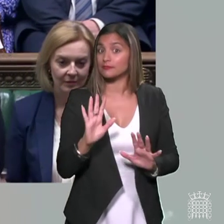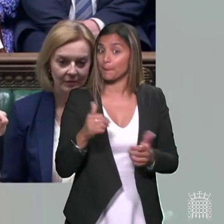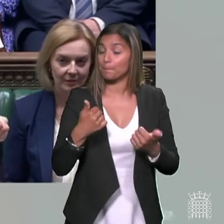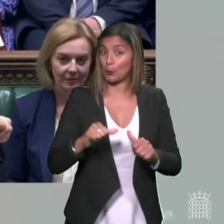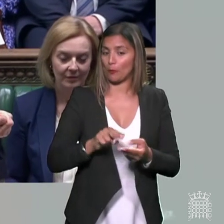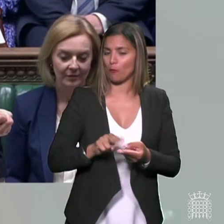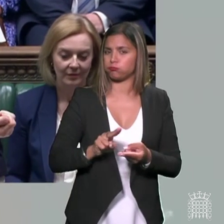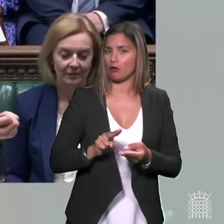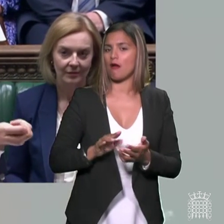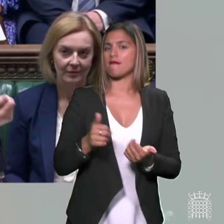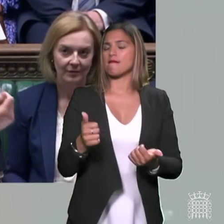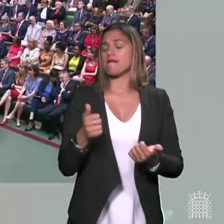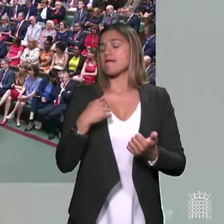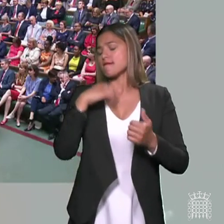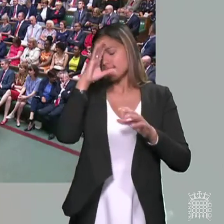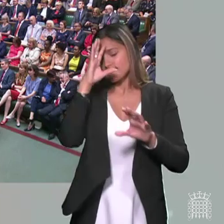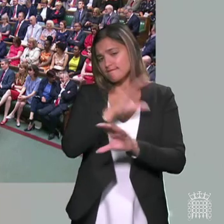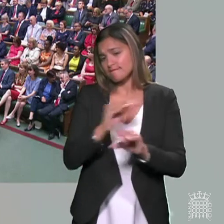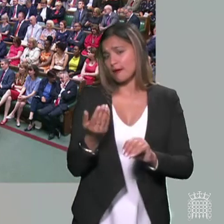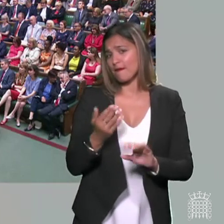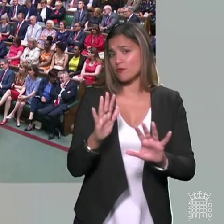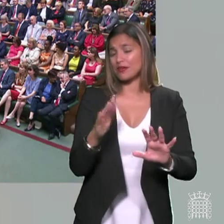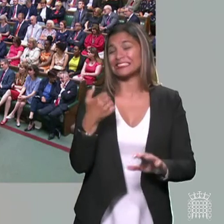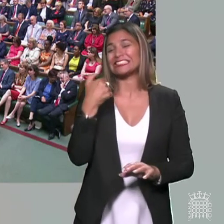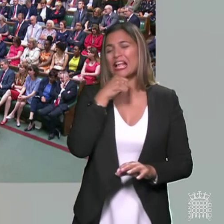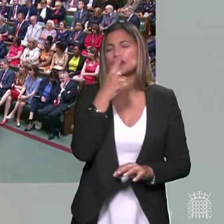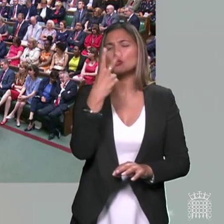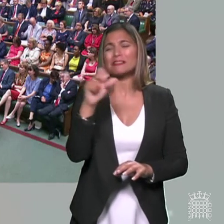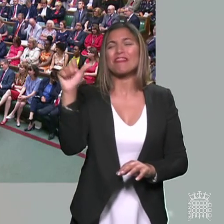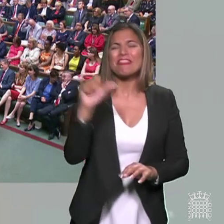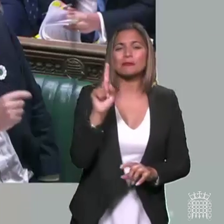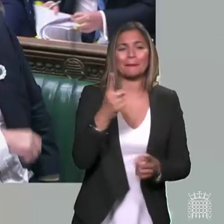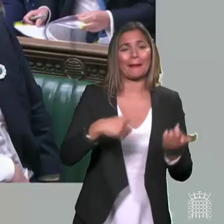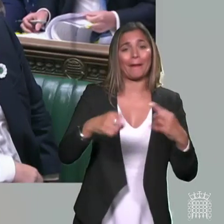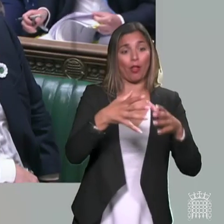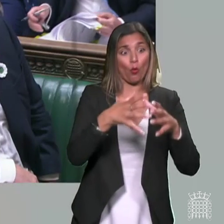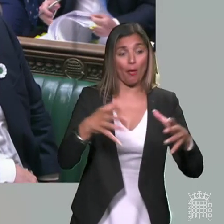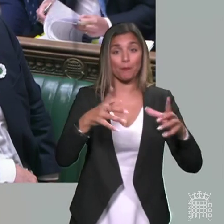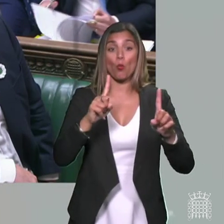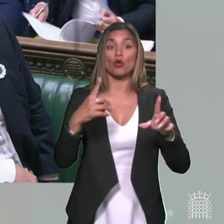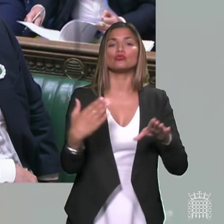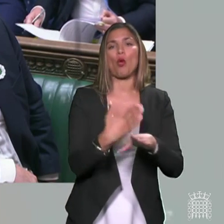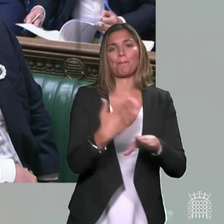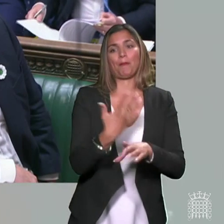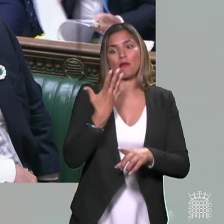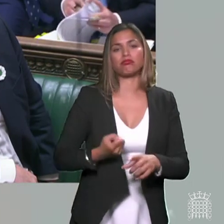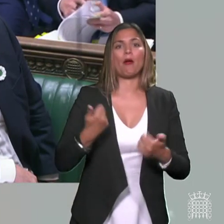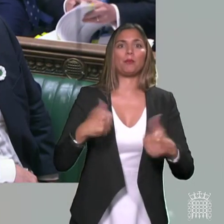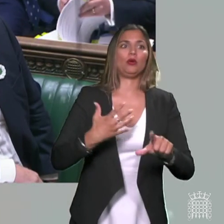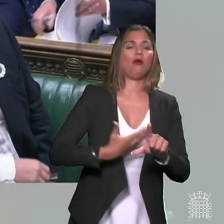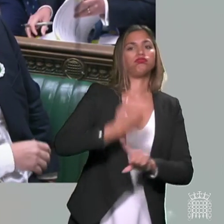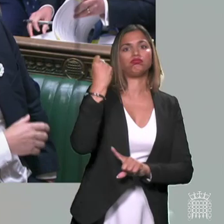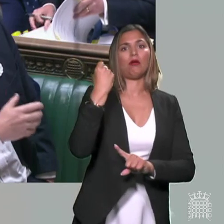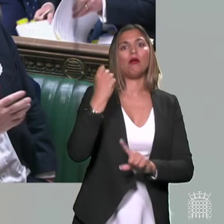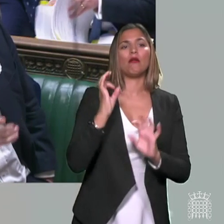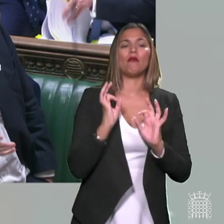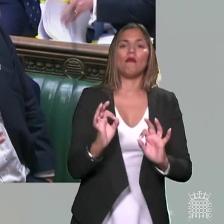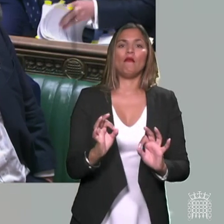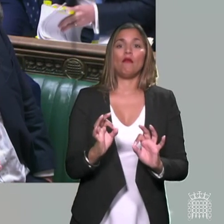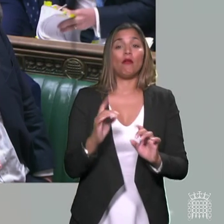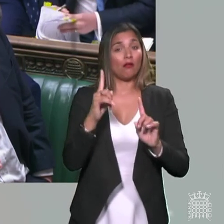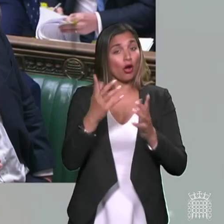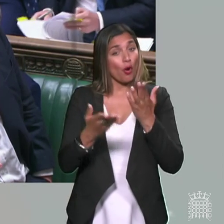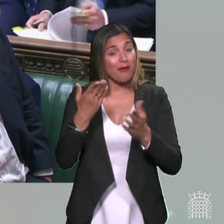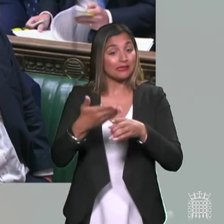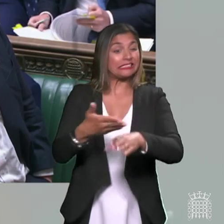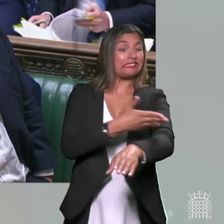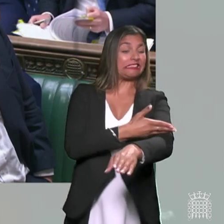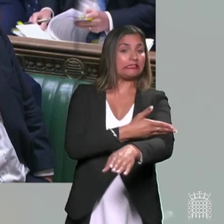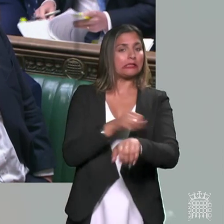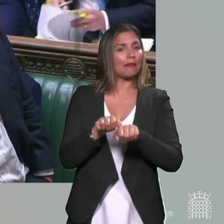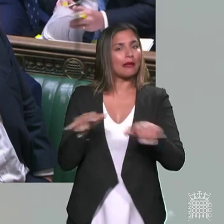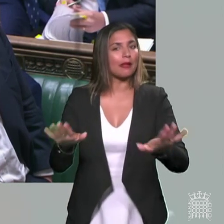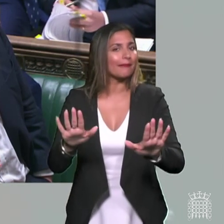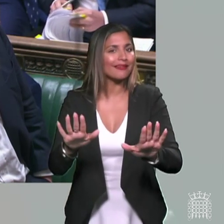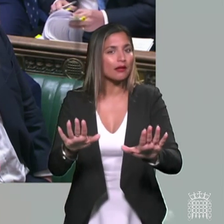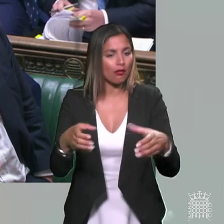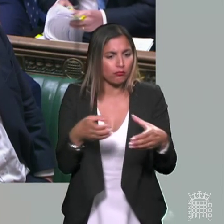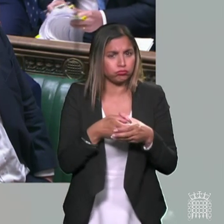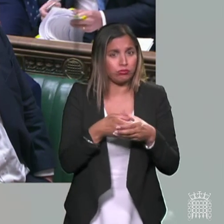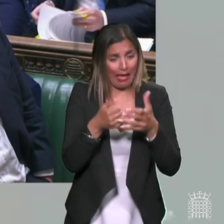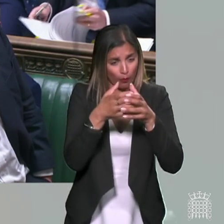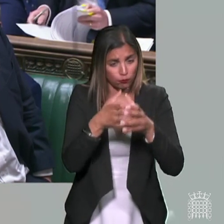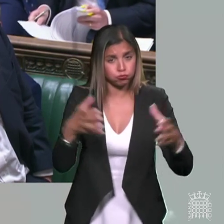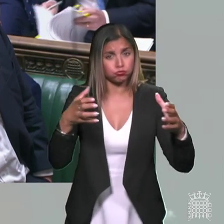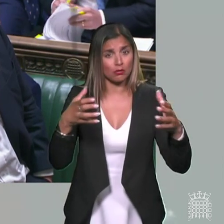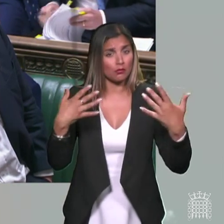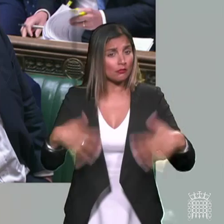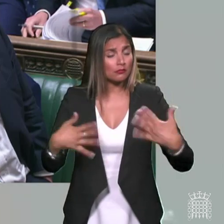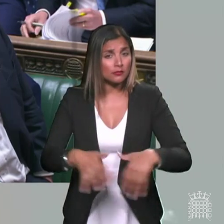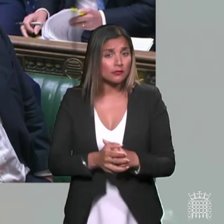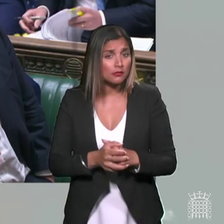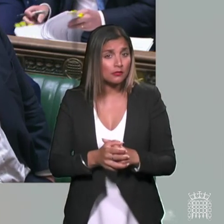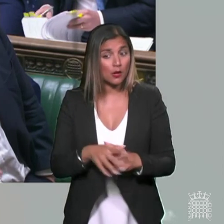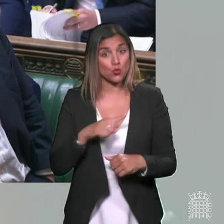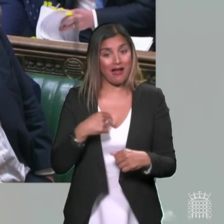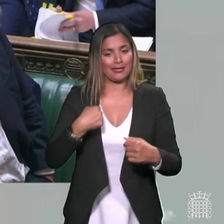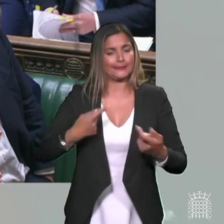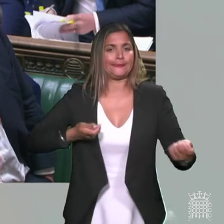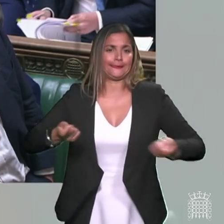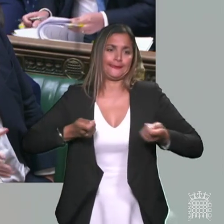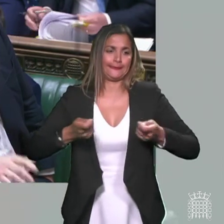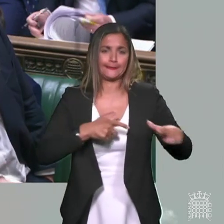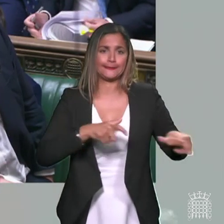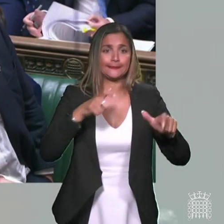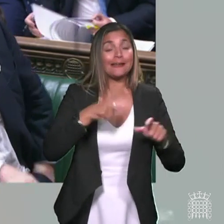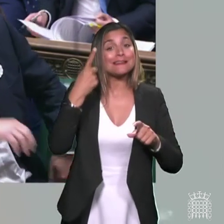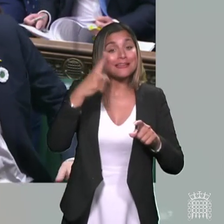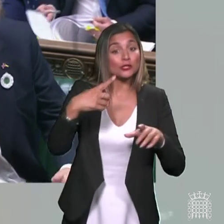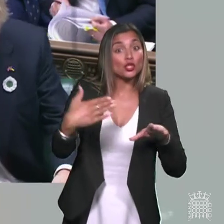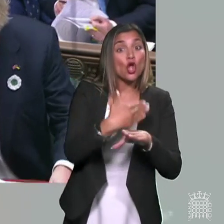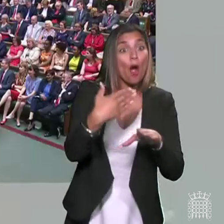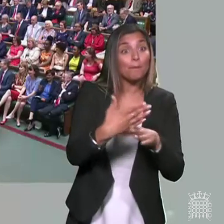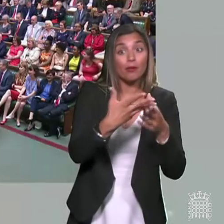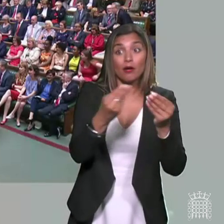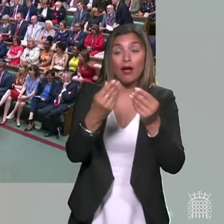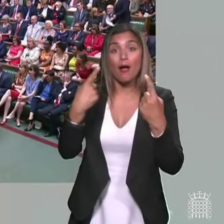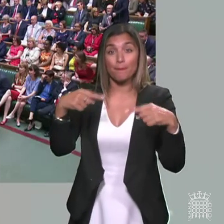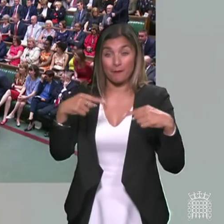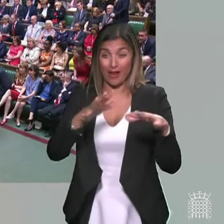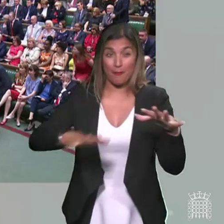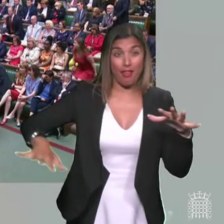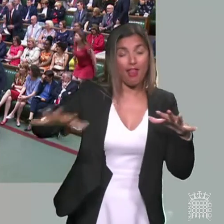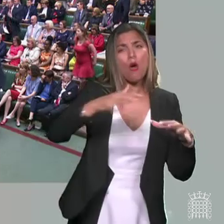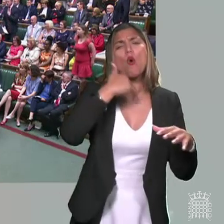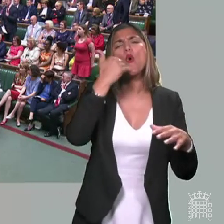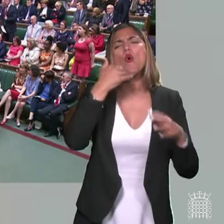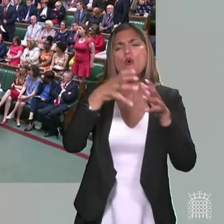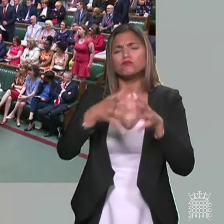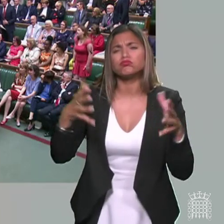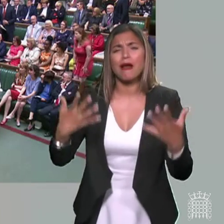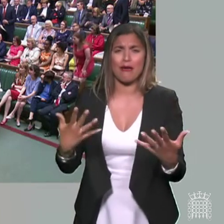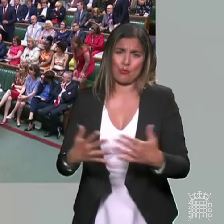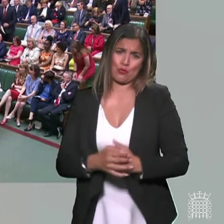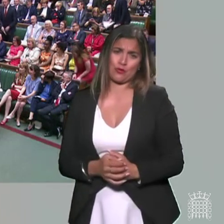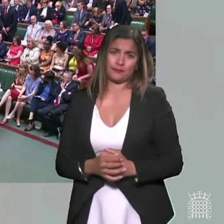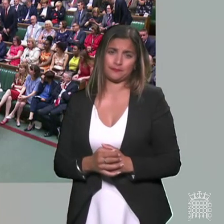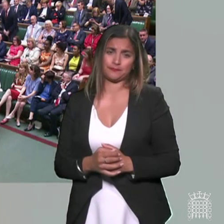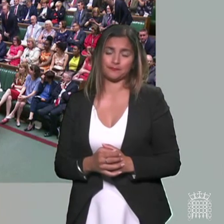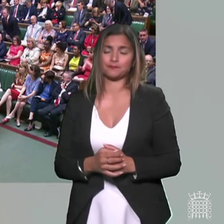As I have said before, 620,000 more people are in payroll employment than before the pandemic began, and one of the consolations of leaving office at this particular time is that vacancies are at an all-time high.